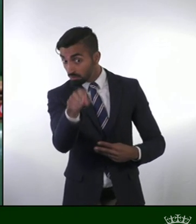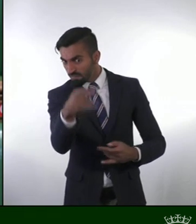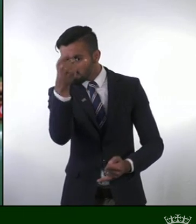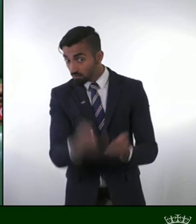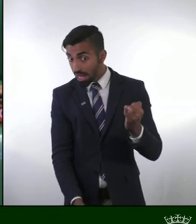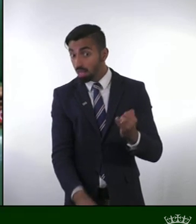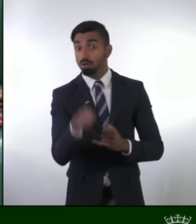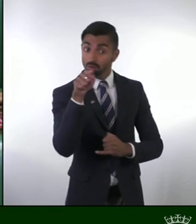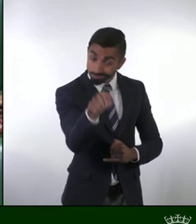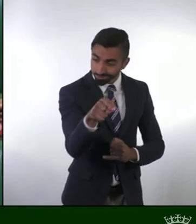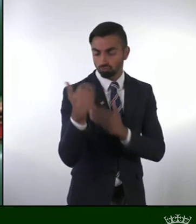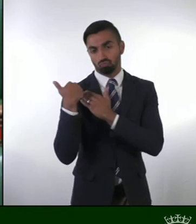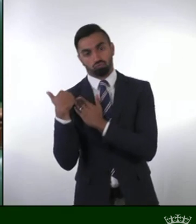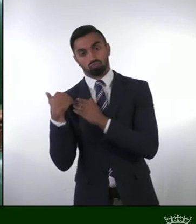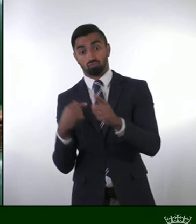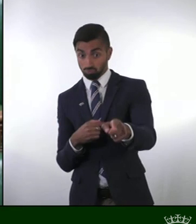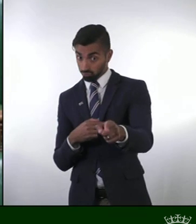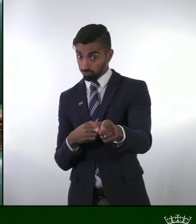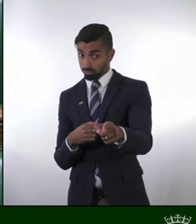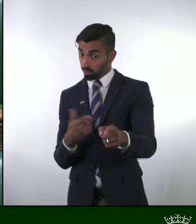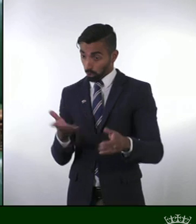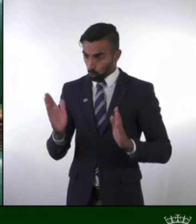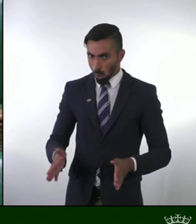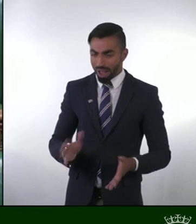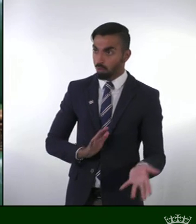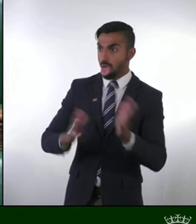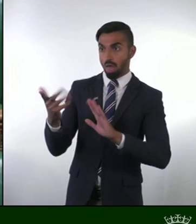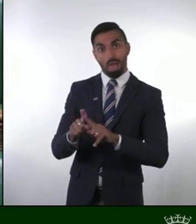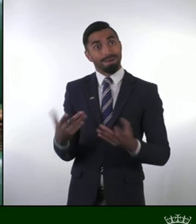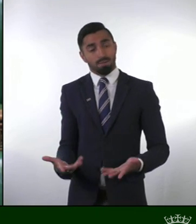This mess was completely avoidable. The consequences are stark.